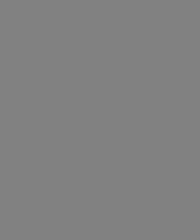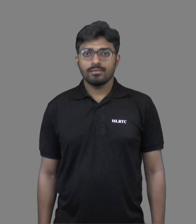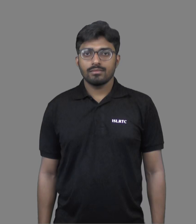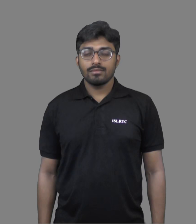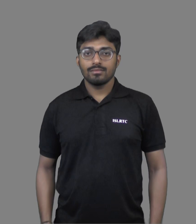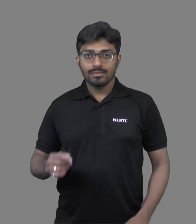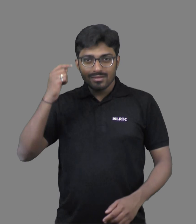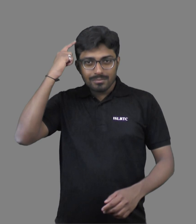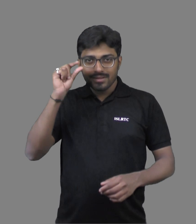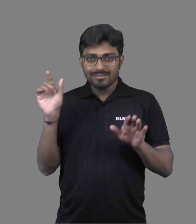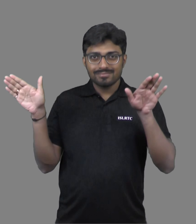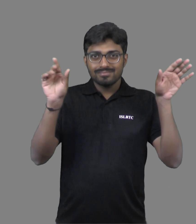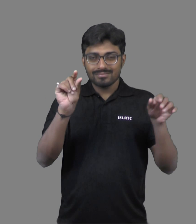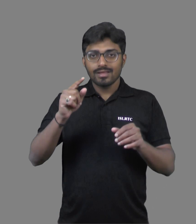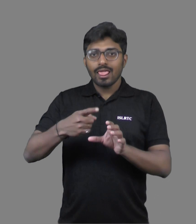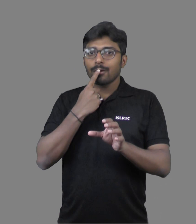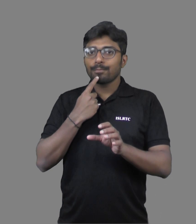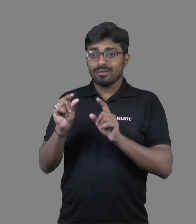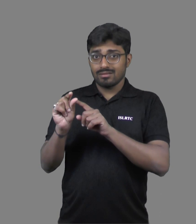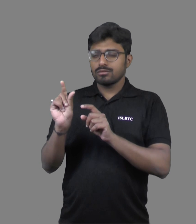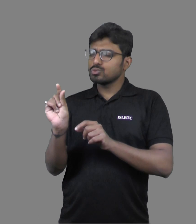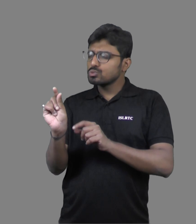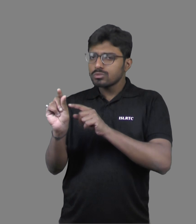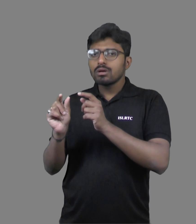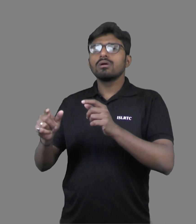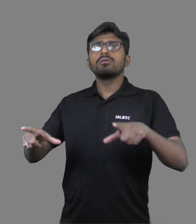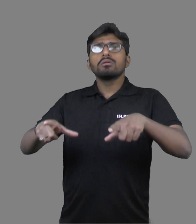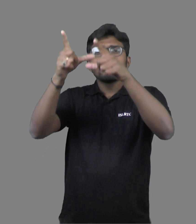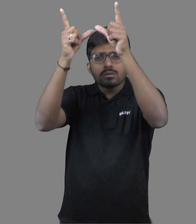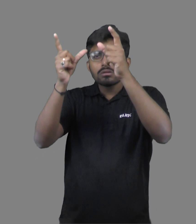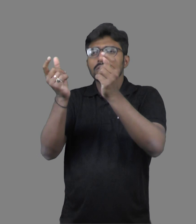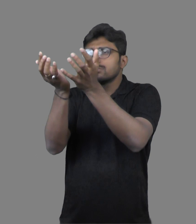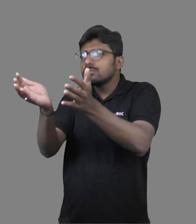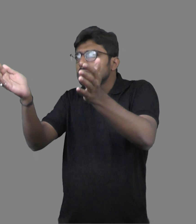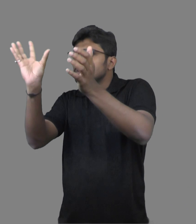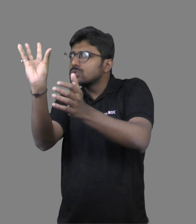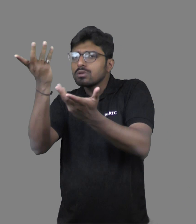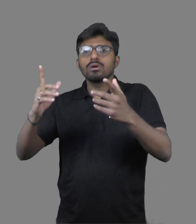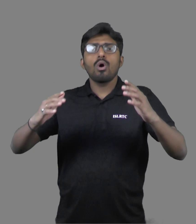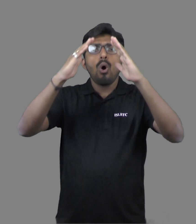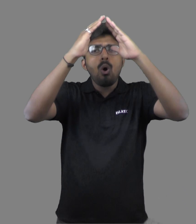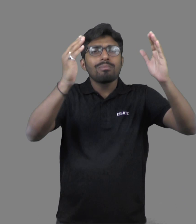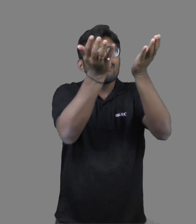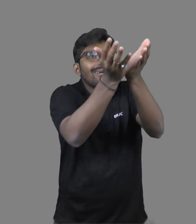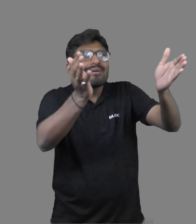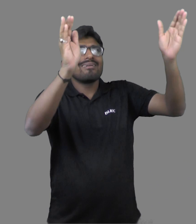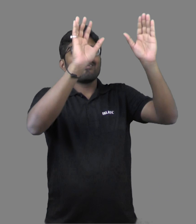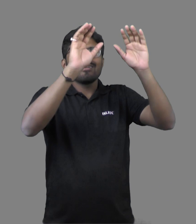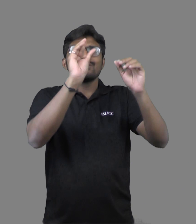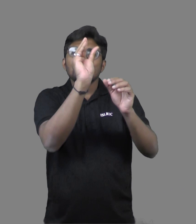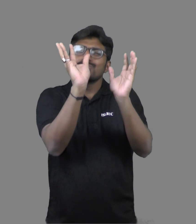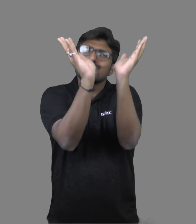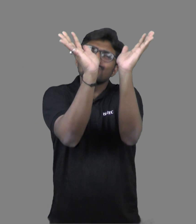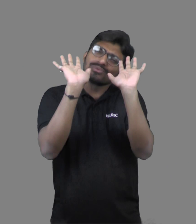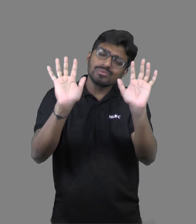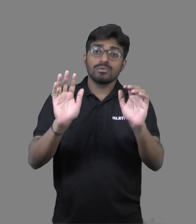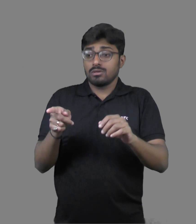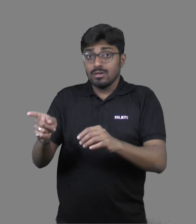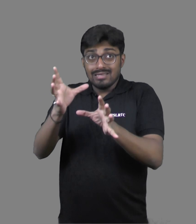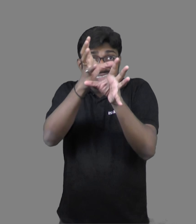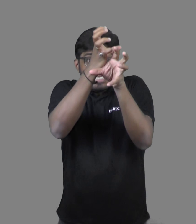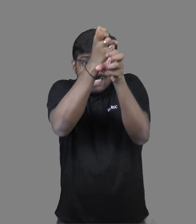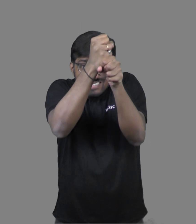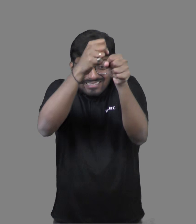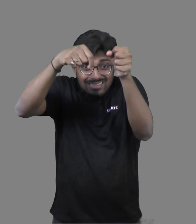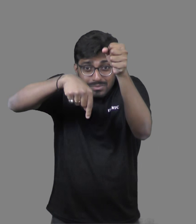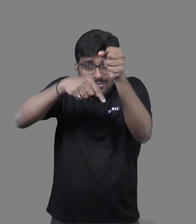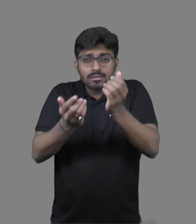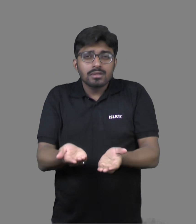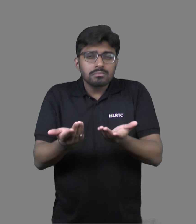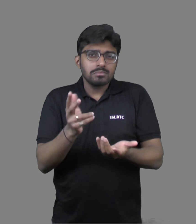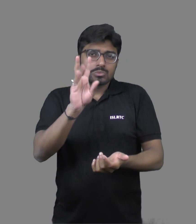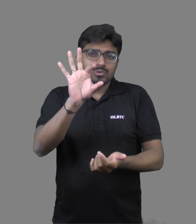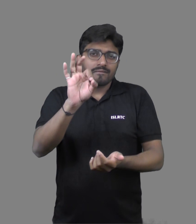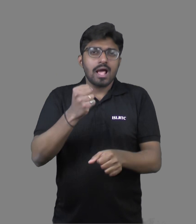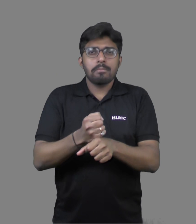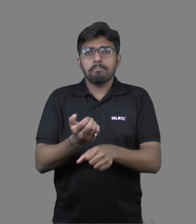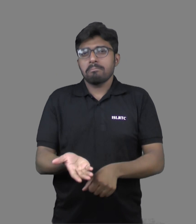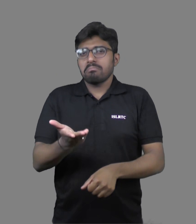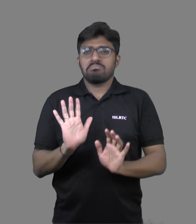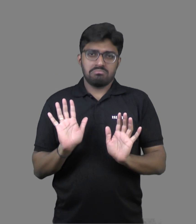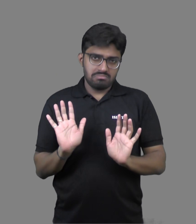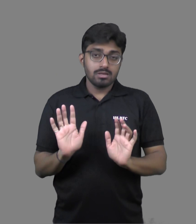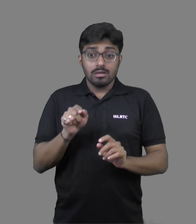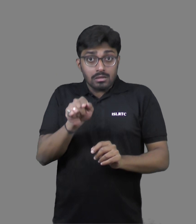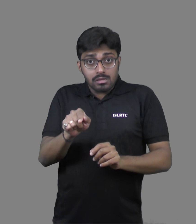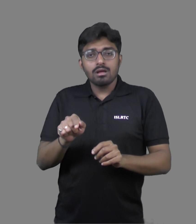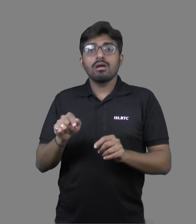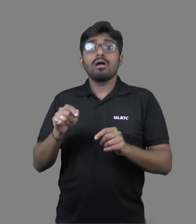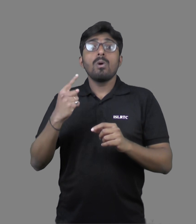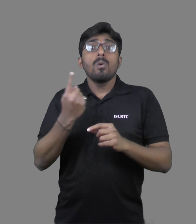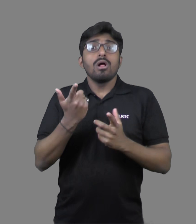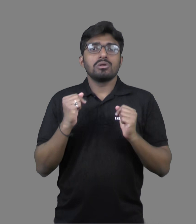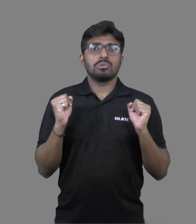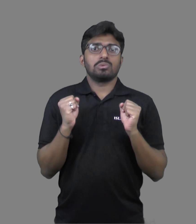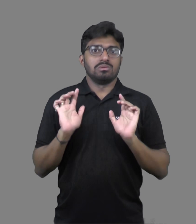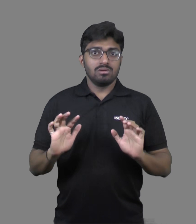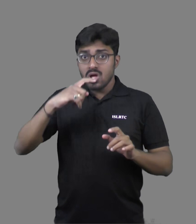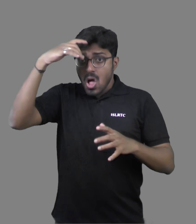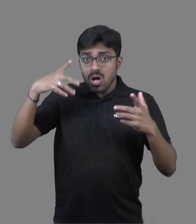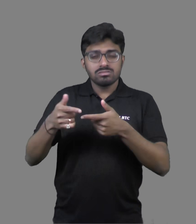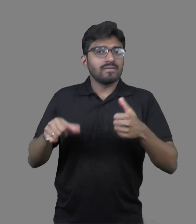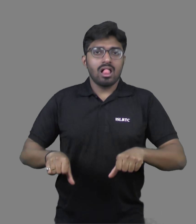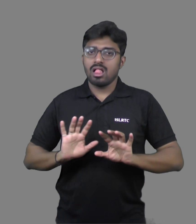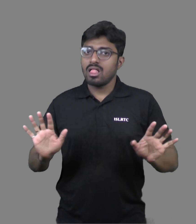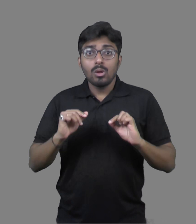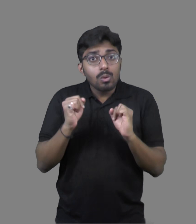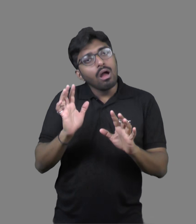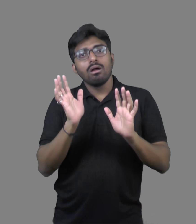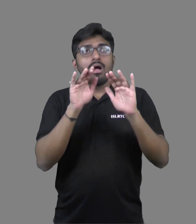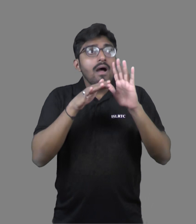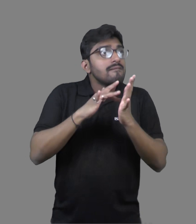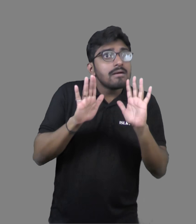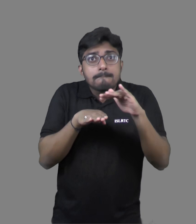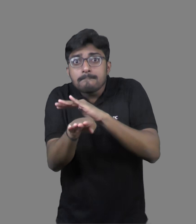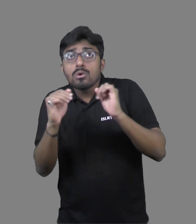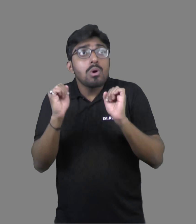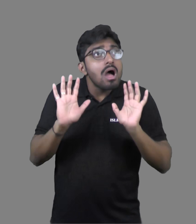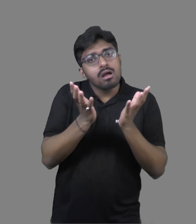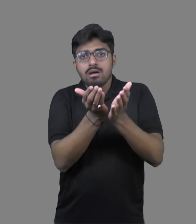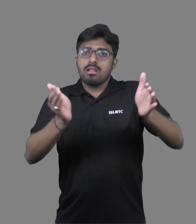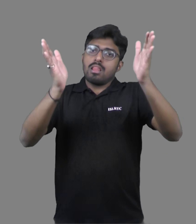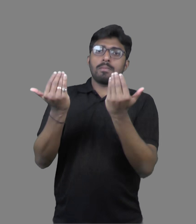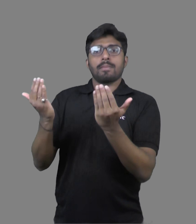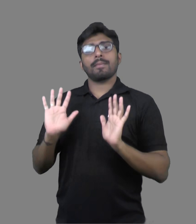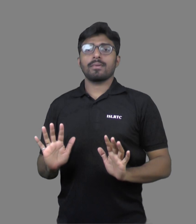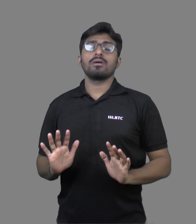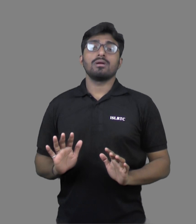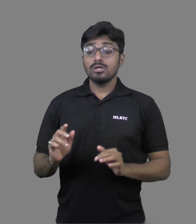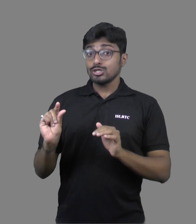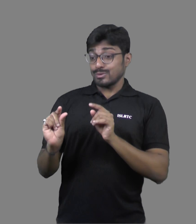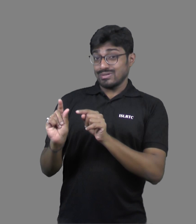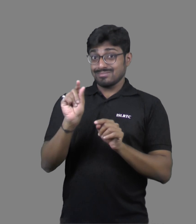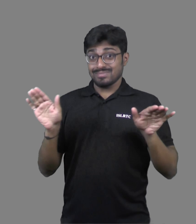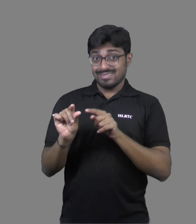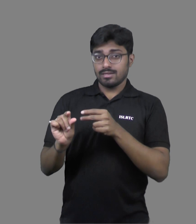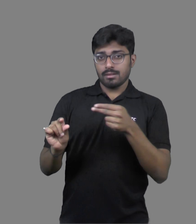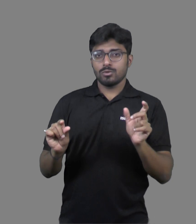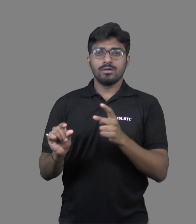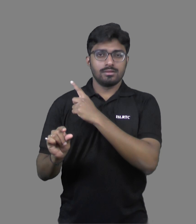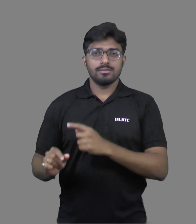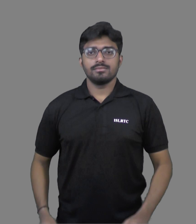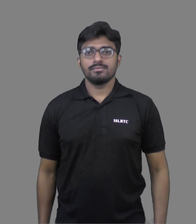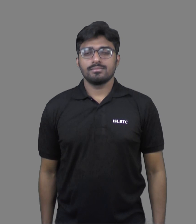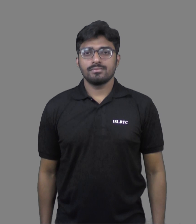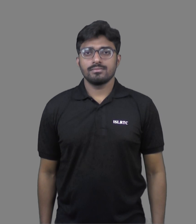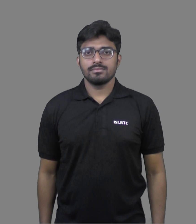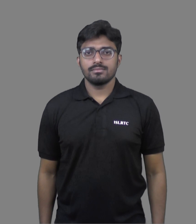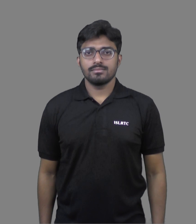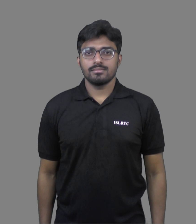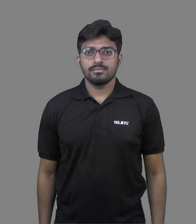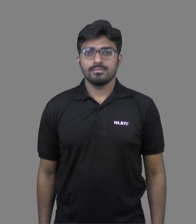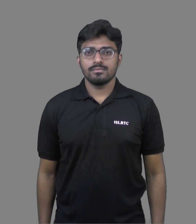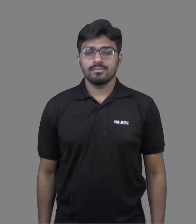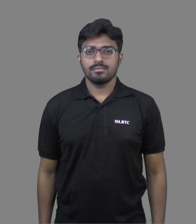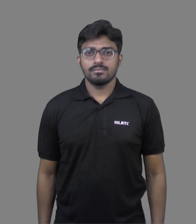Little Bee (Apis Florea)